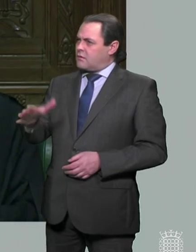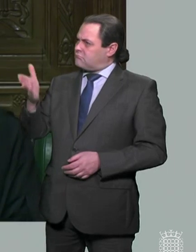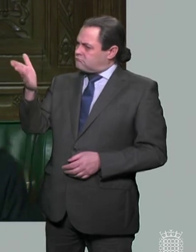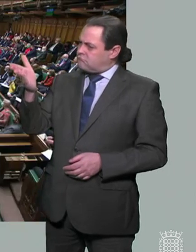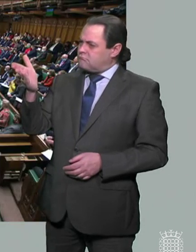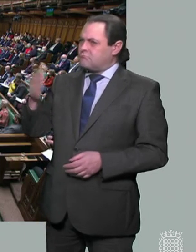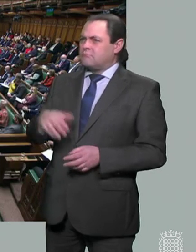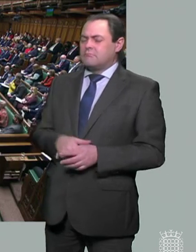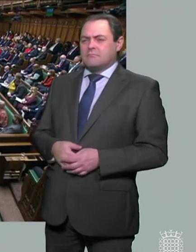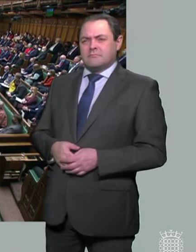Come on Andrew!